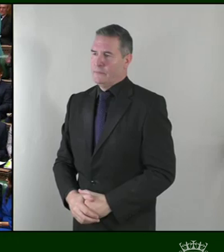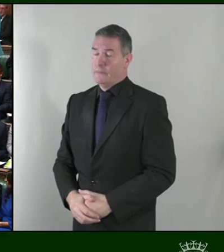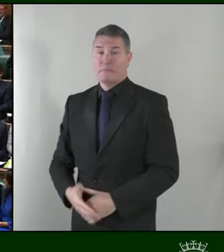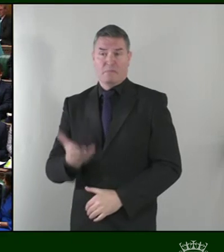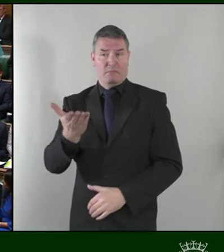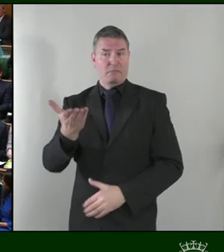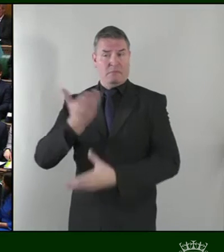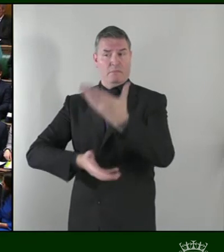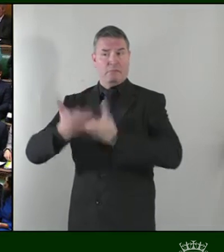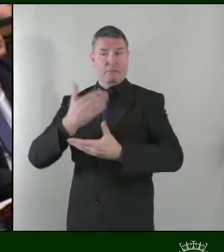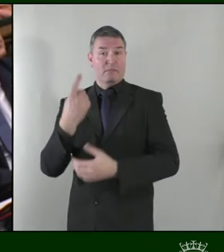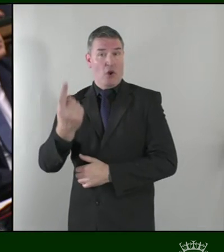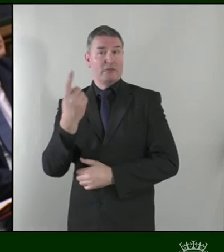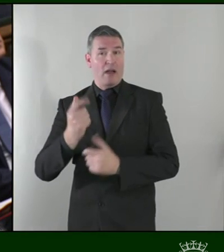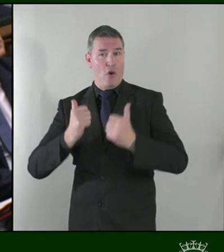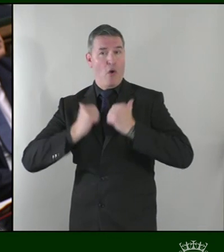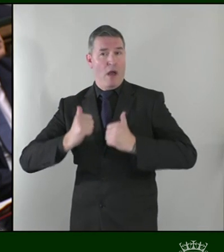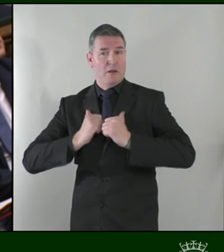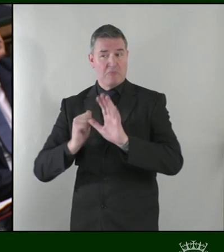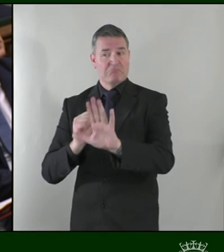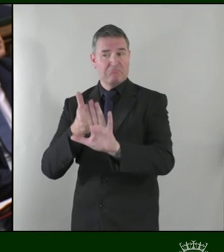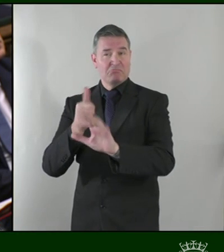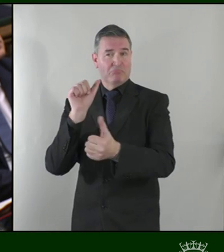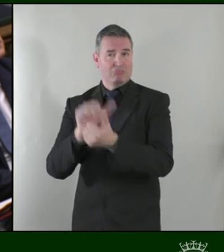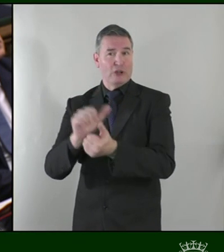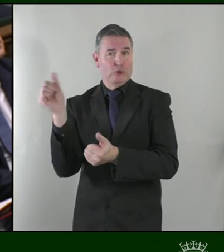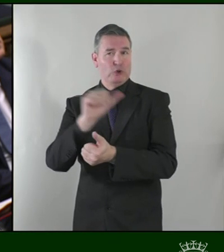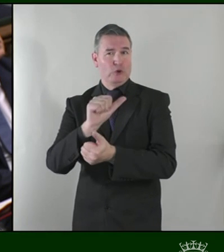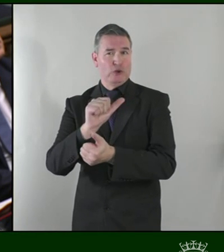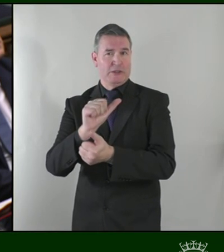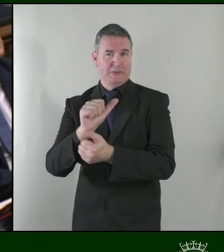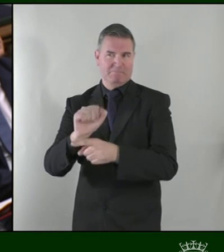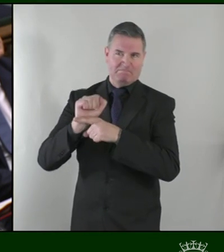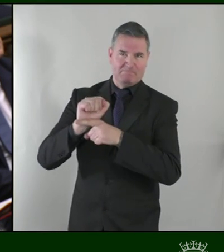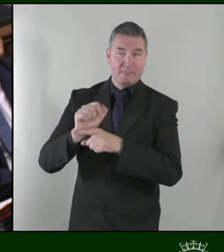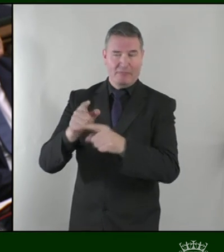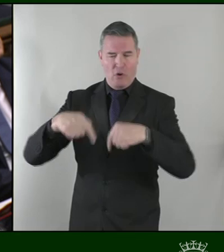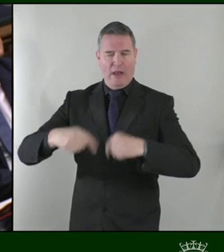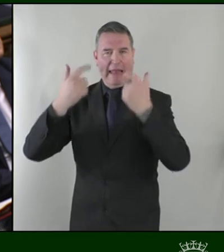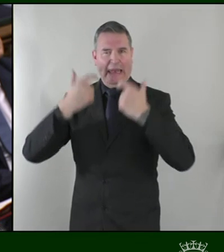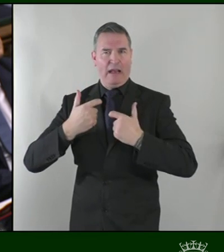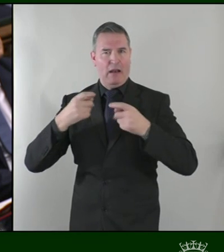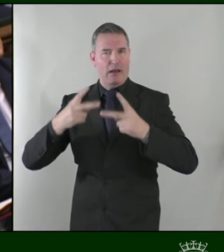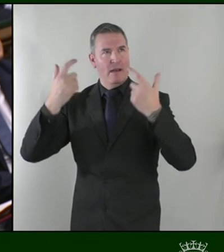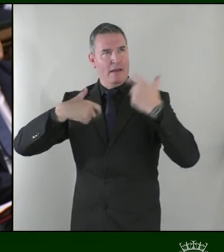My honourable Friend is a distinguished lawyer and she is right to stick up for the immense value of our legal system.